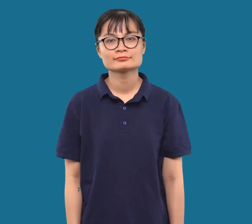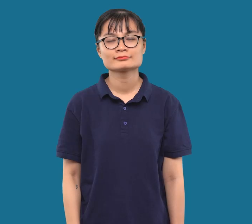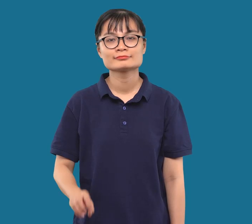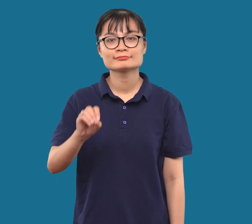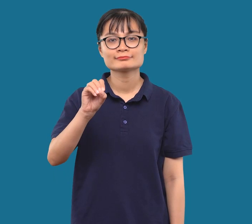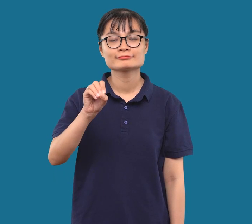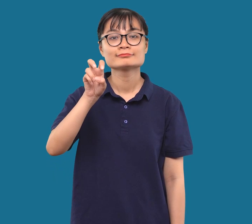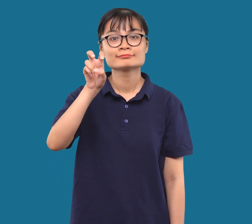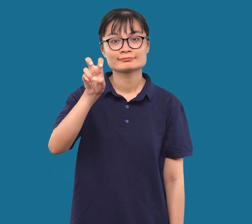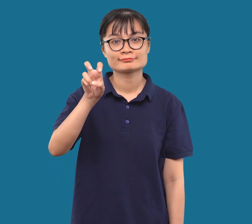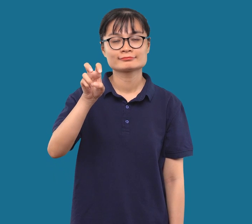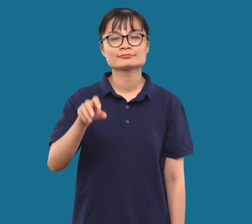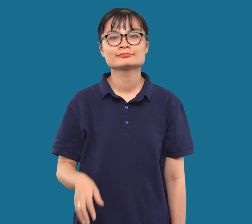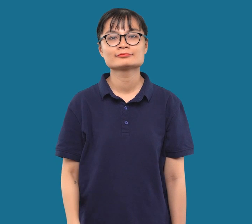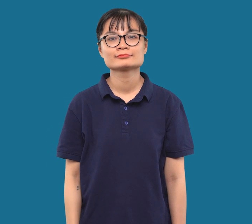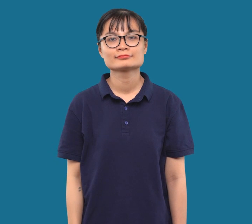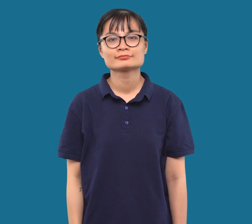ô